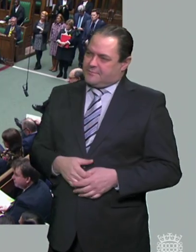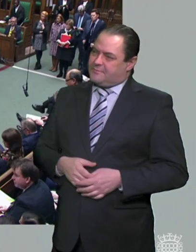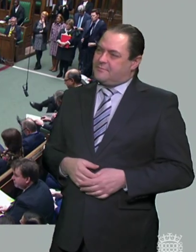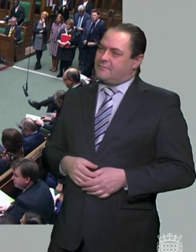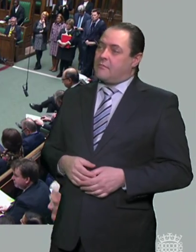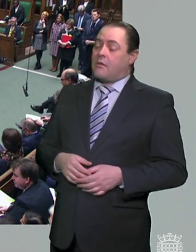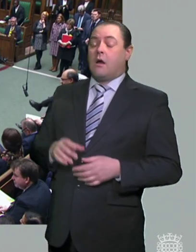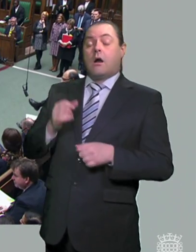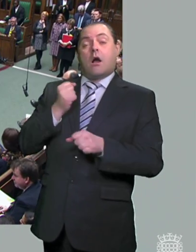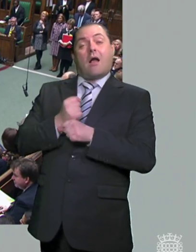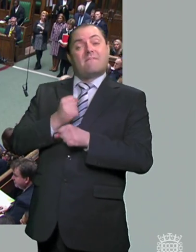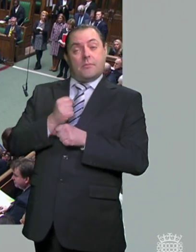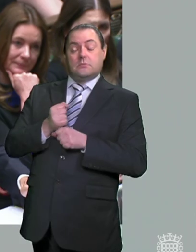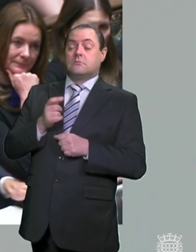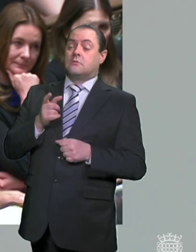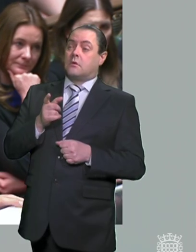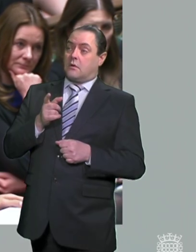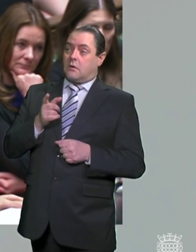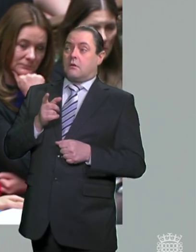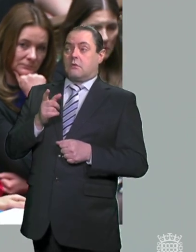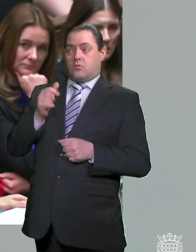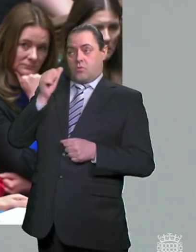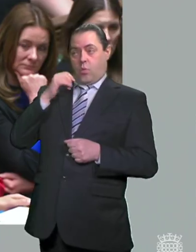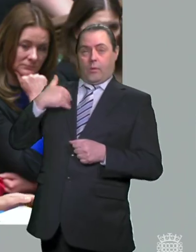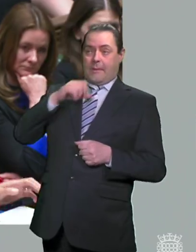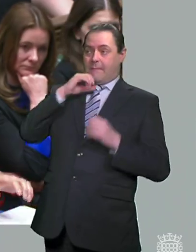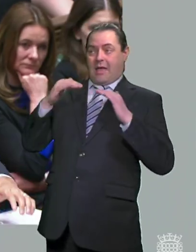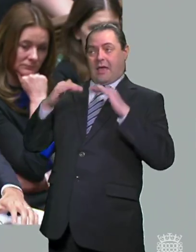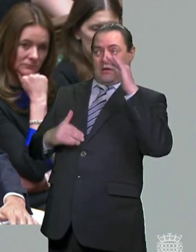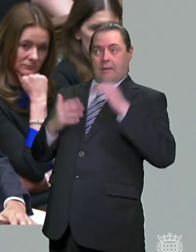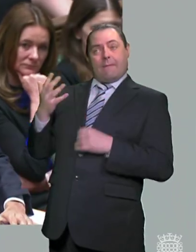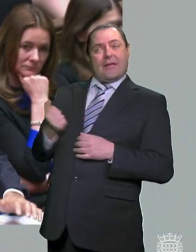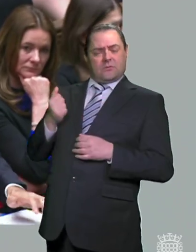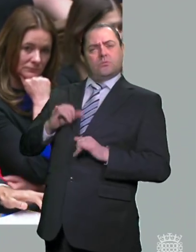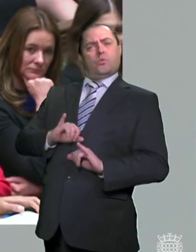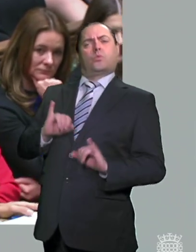The Government take the gender pensions gap incredibly seriously.